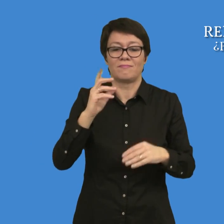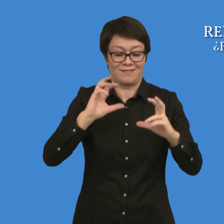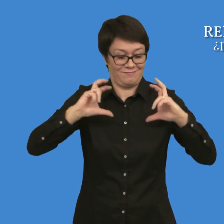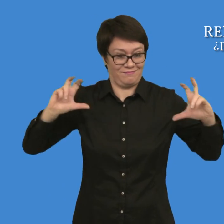gordo